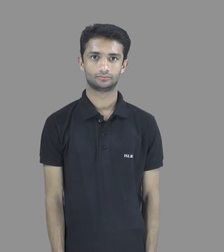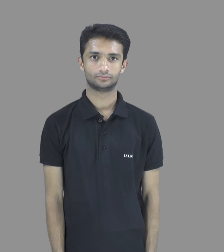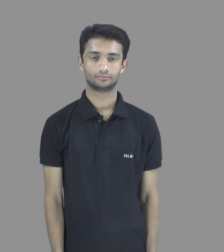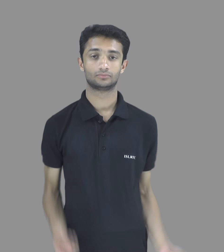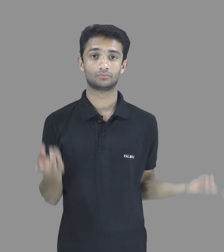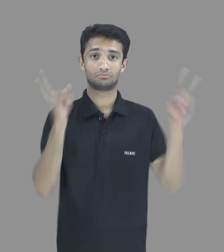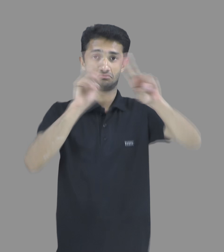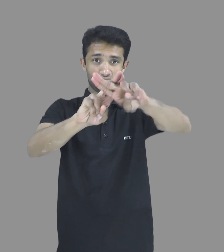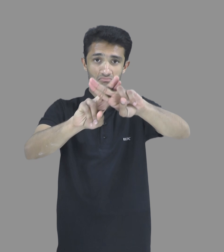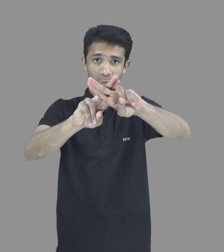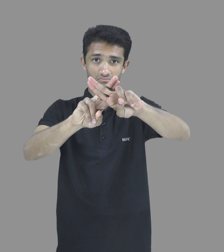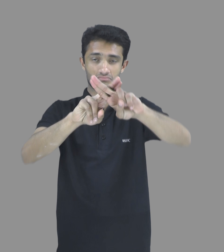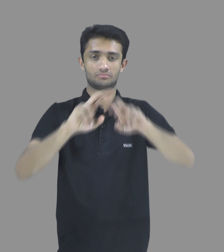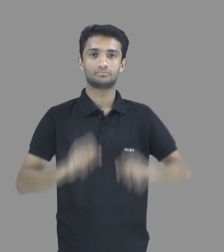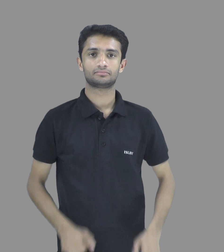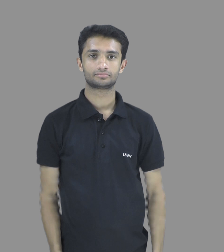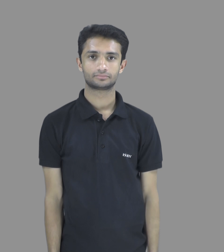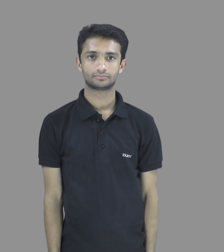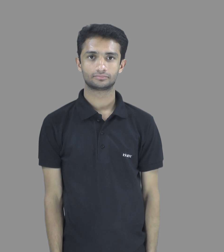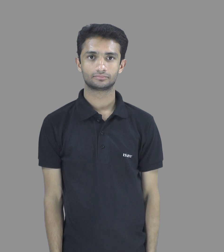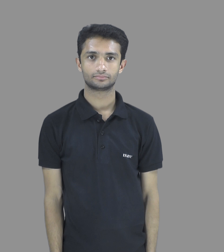Ban